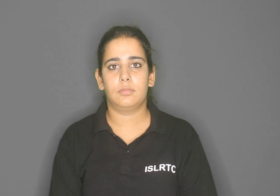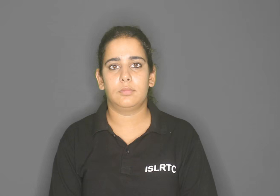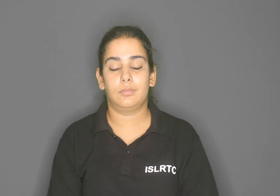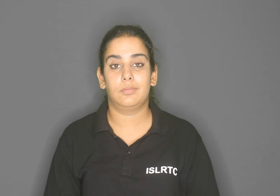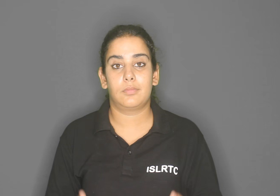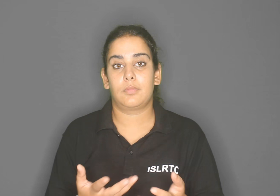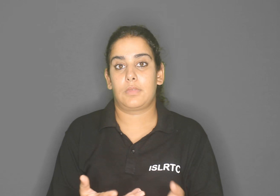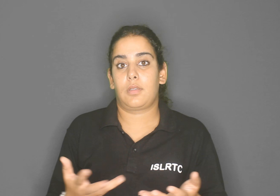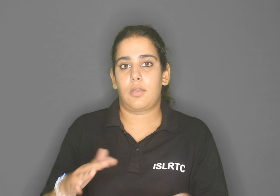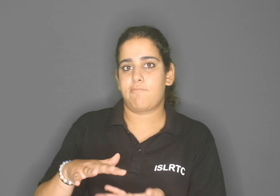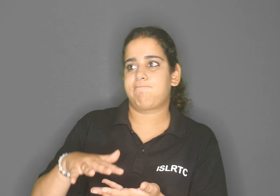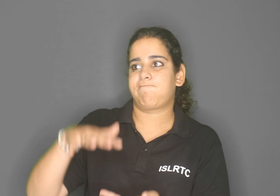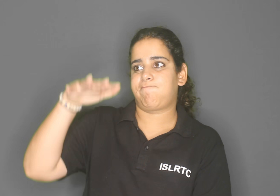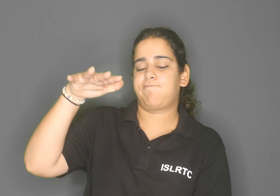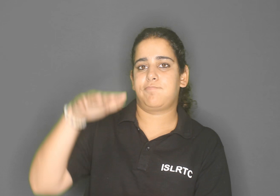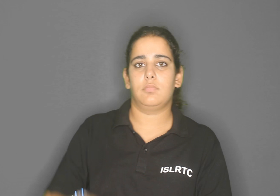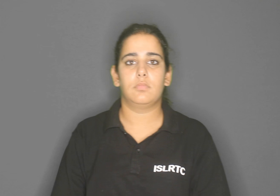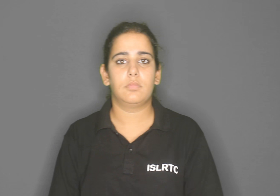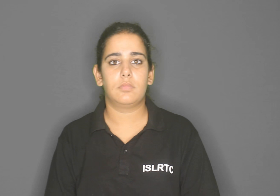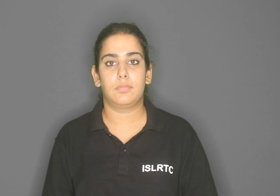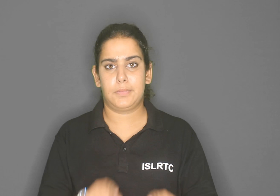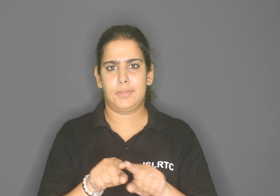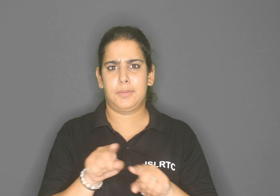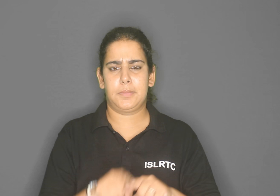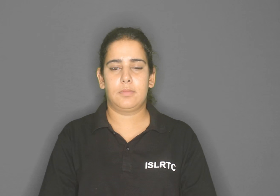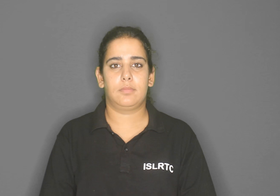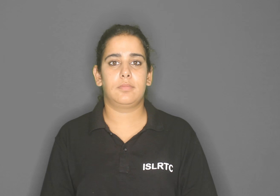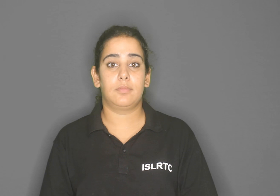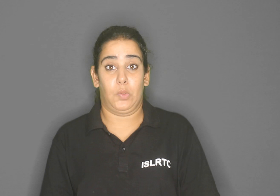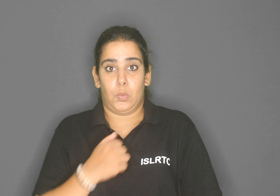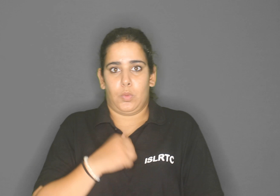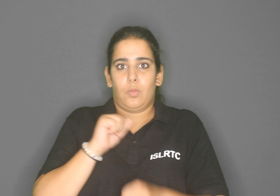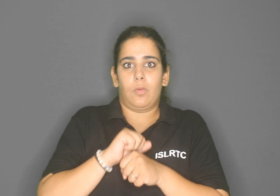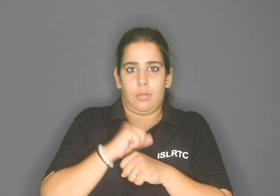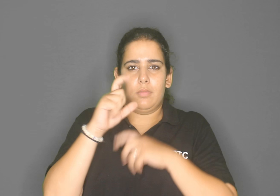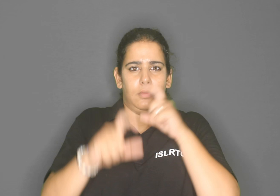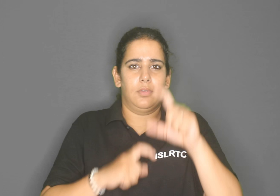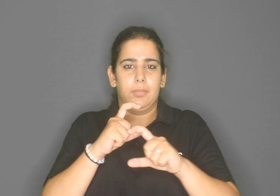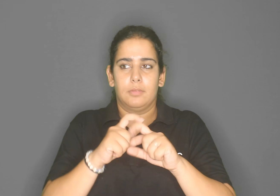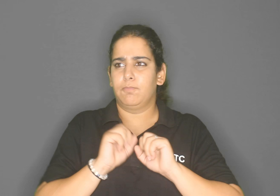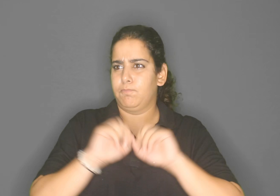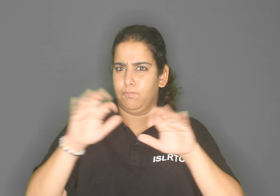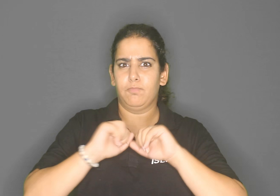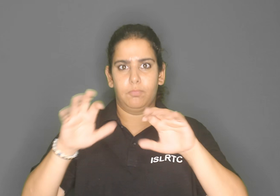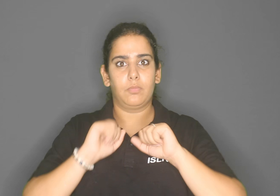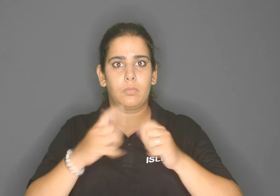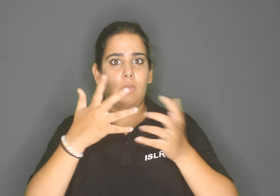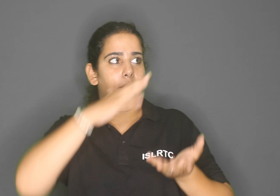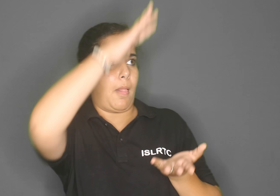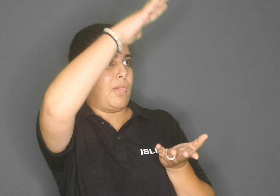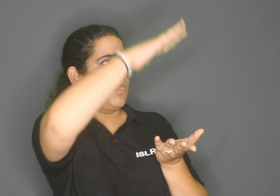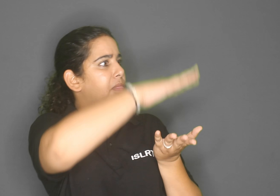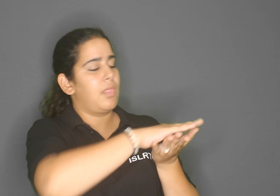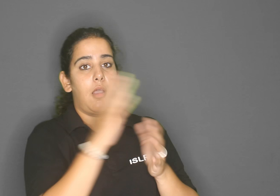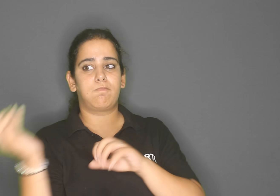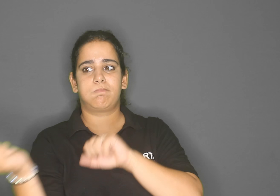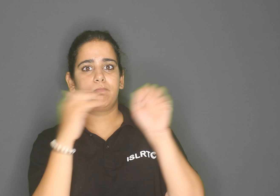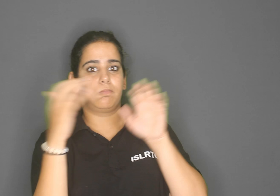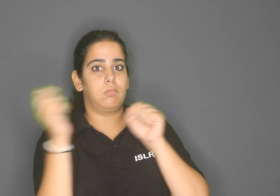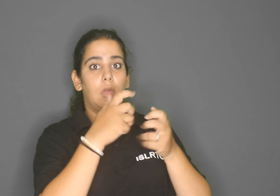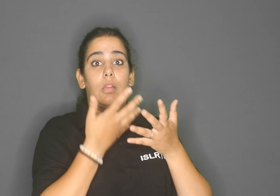Collection The action or process of collecting someone or something